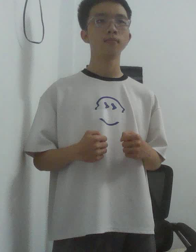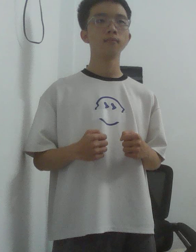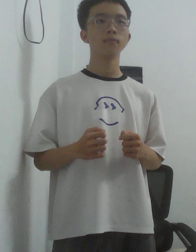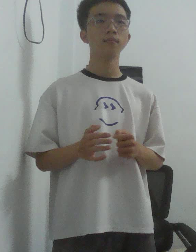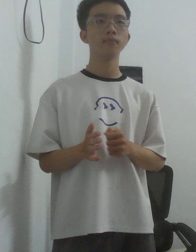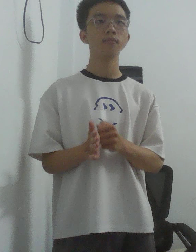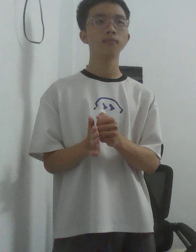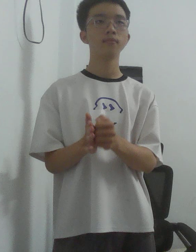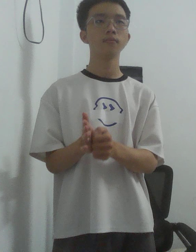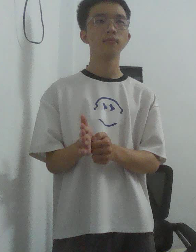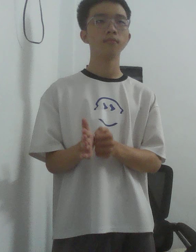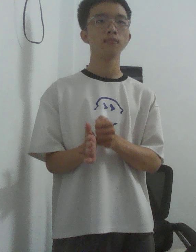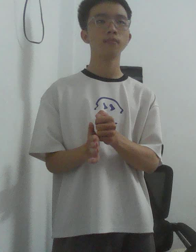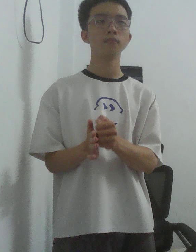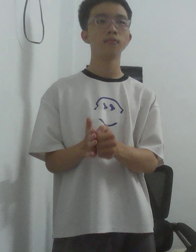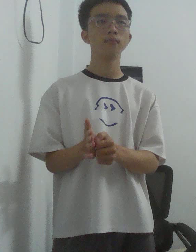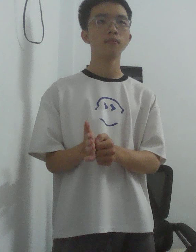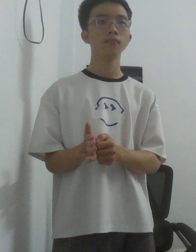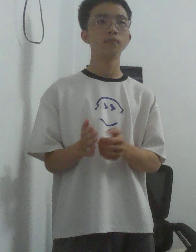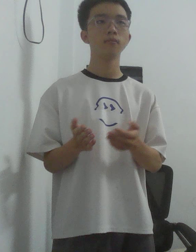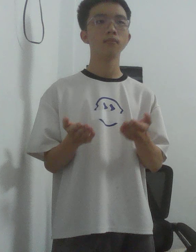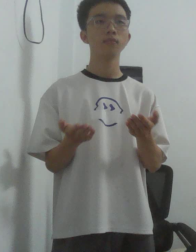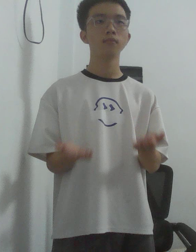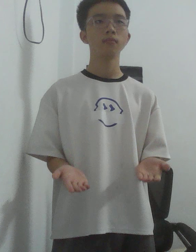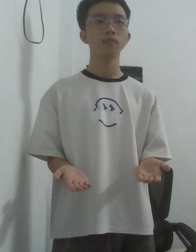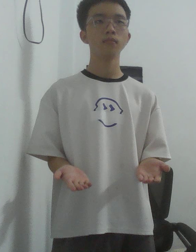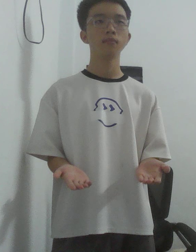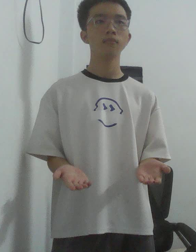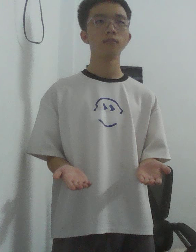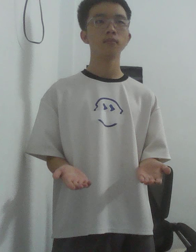thang nay